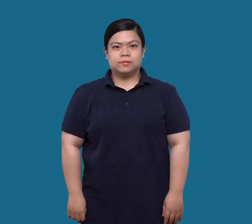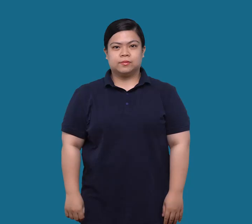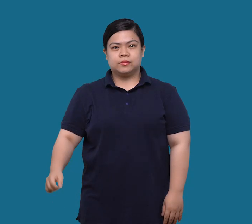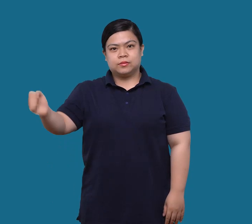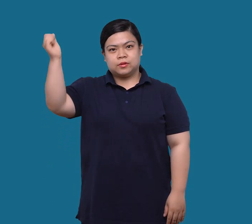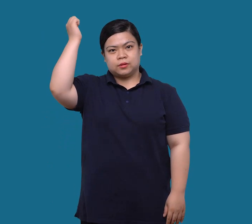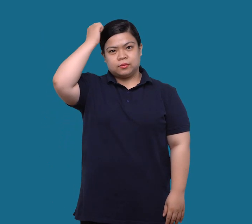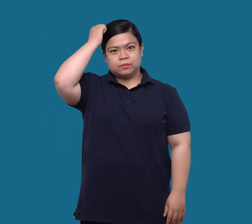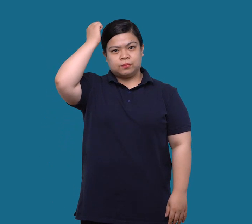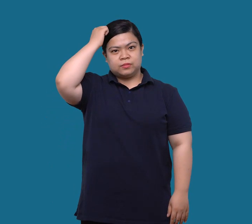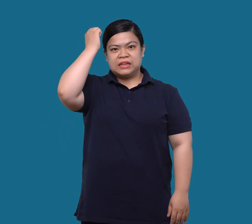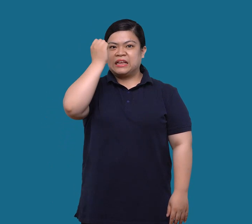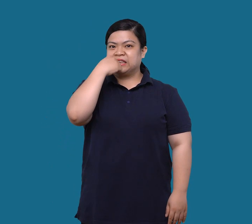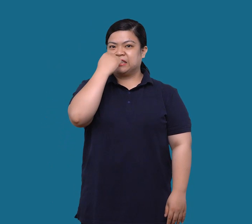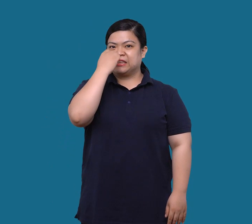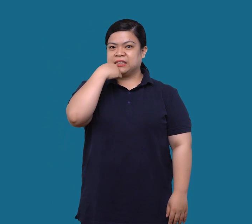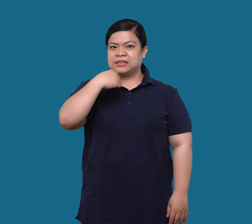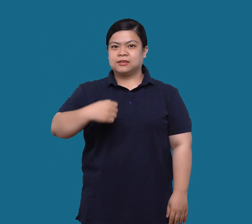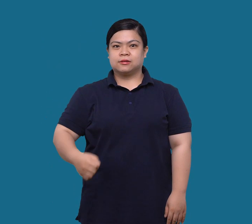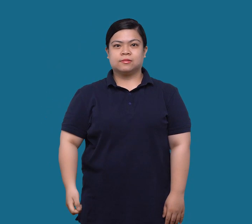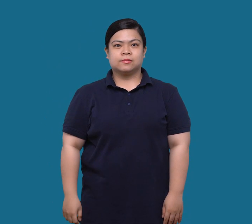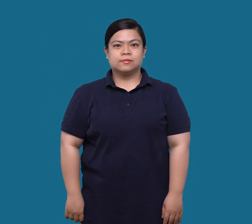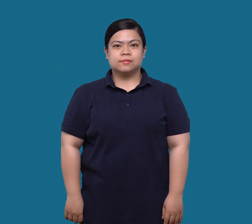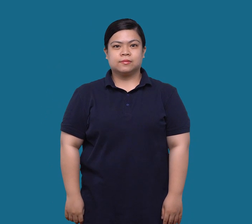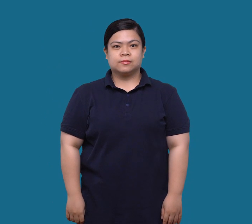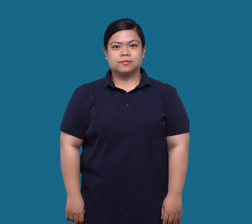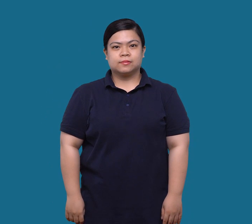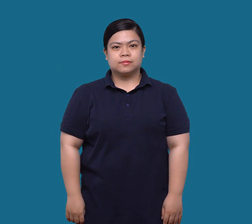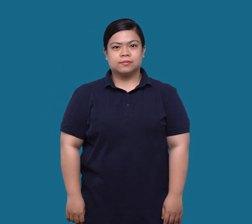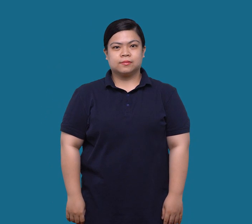ăn cóc